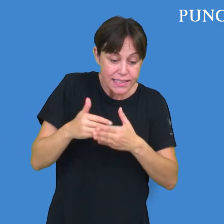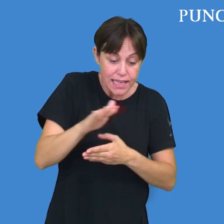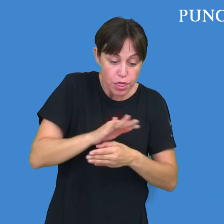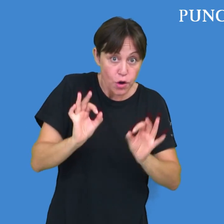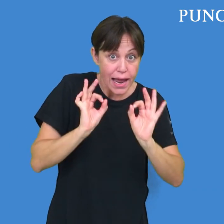dónde